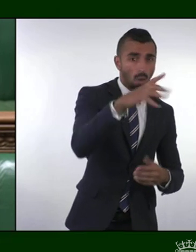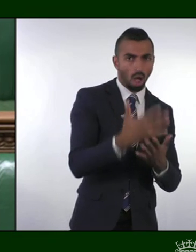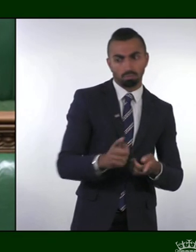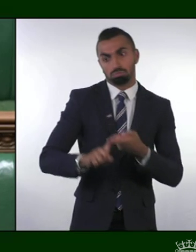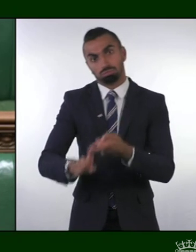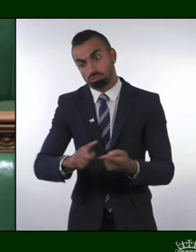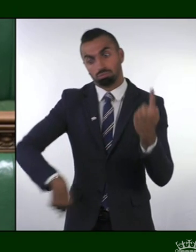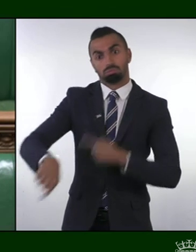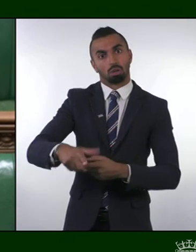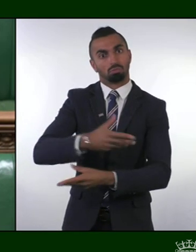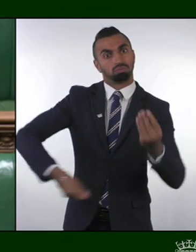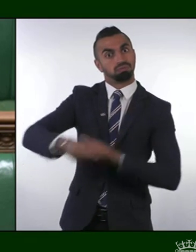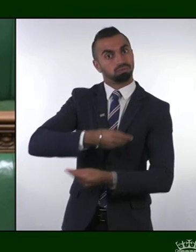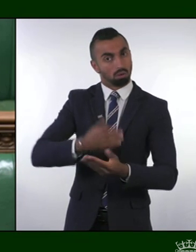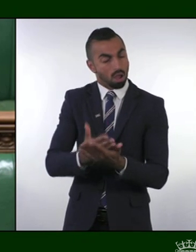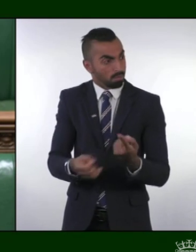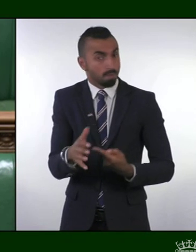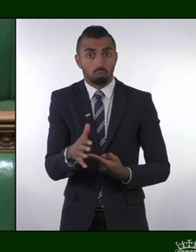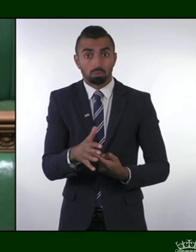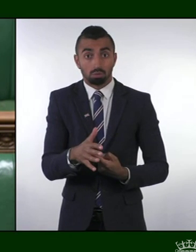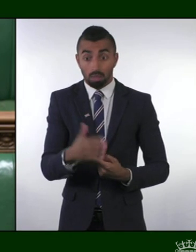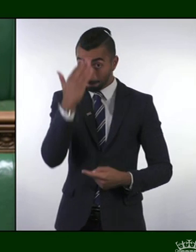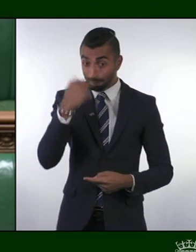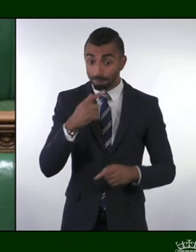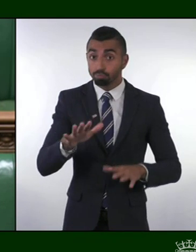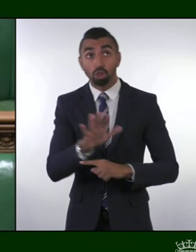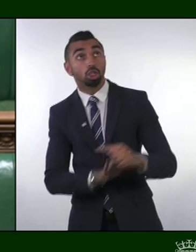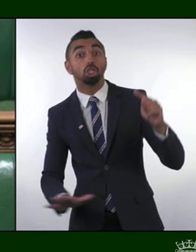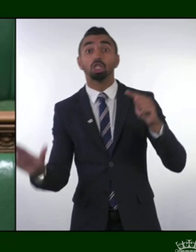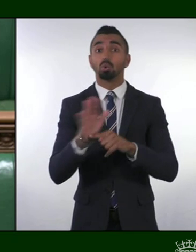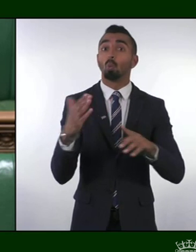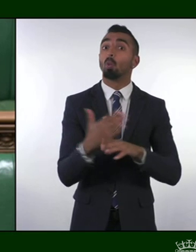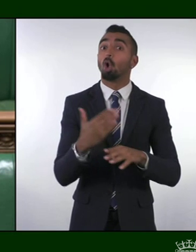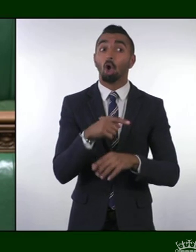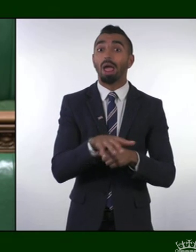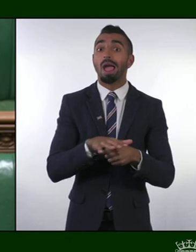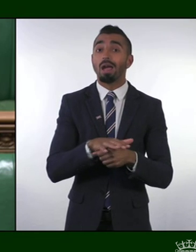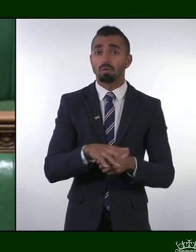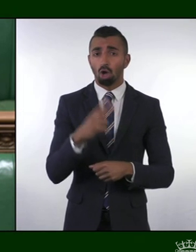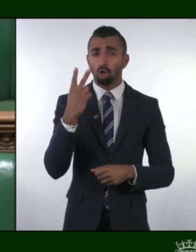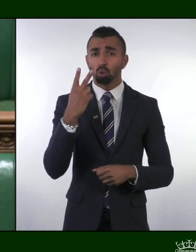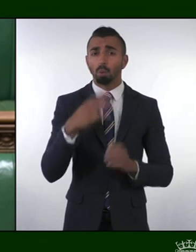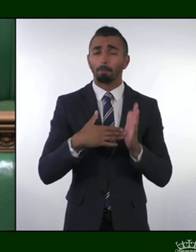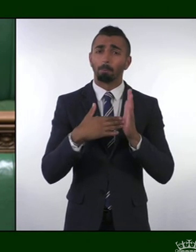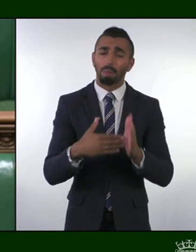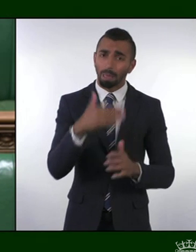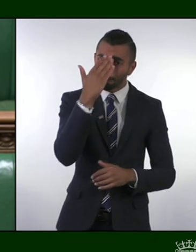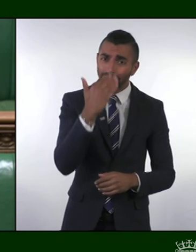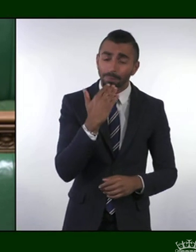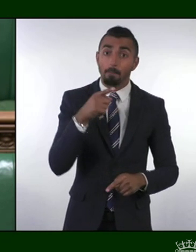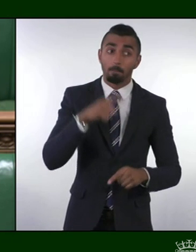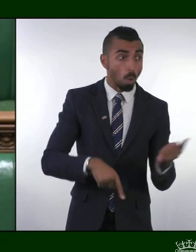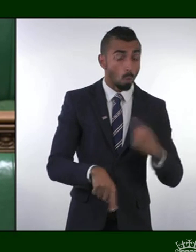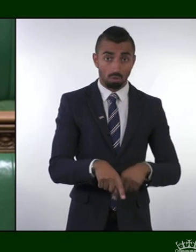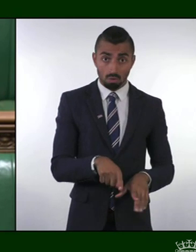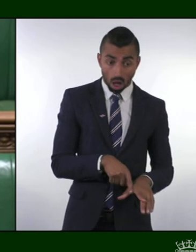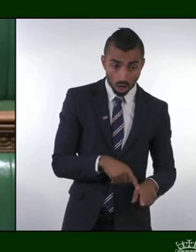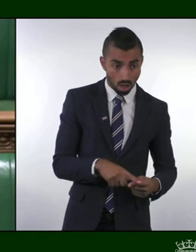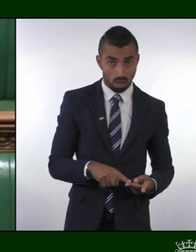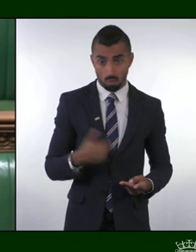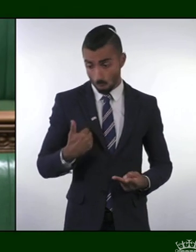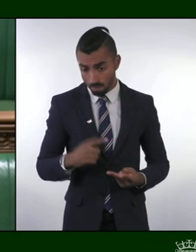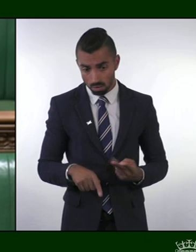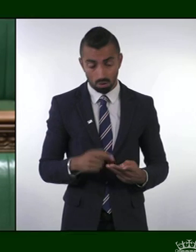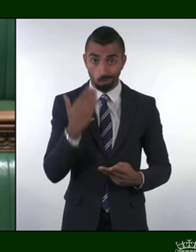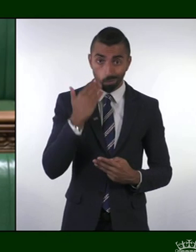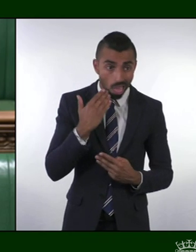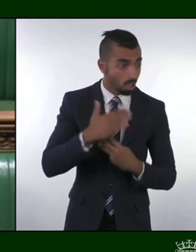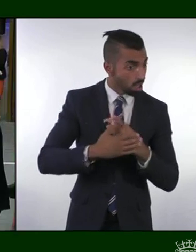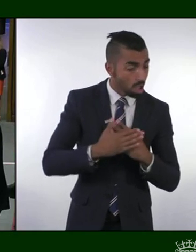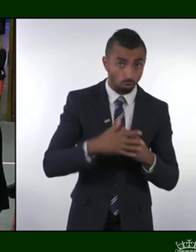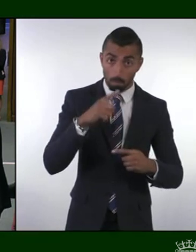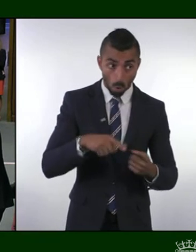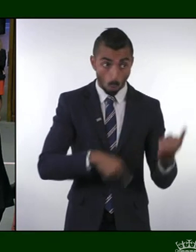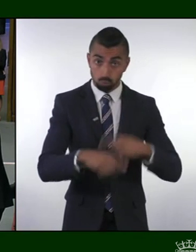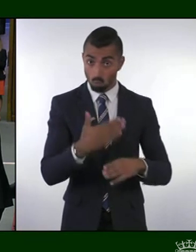Taken together, these sectors employ over 2 million people—disproportionately younger, women and people from black, Asian and minority ethnic communities.